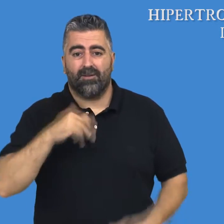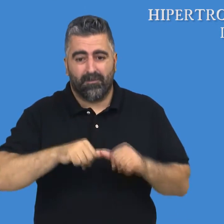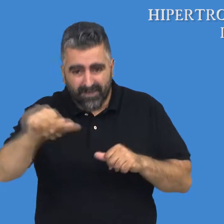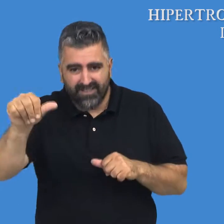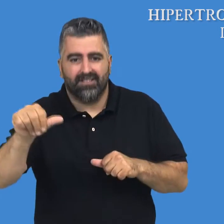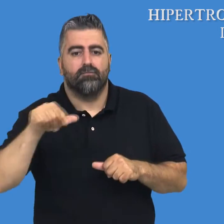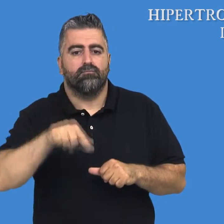a partir de